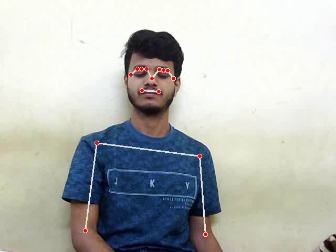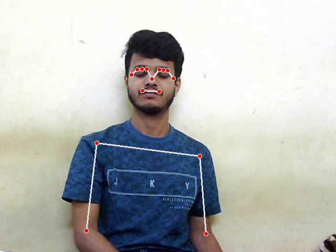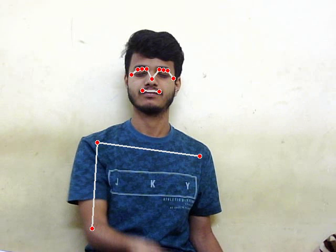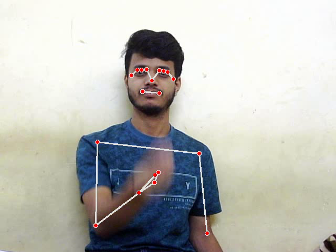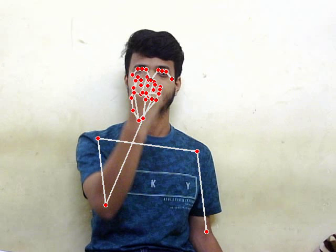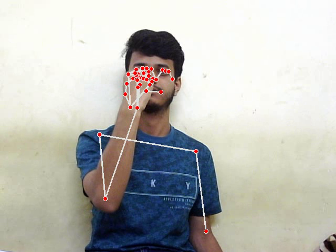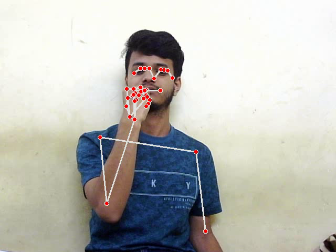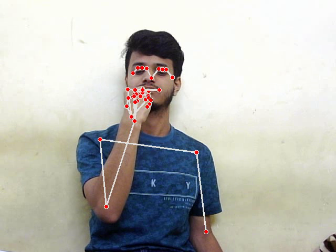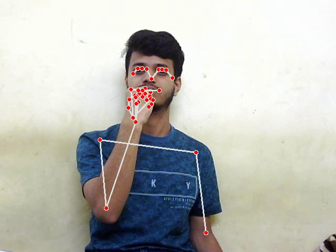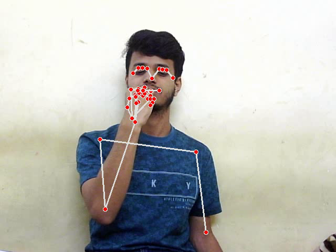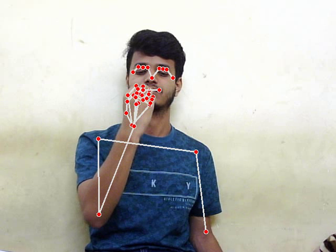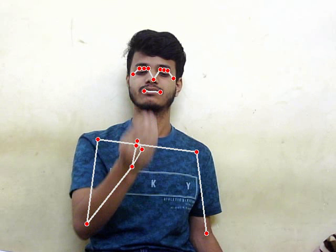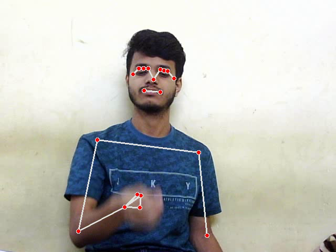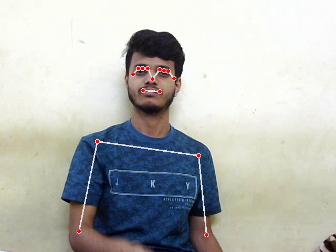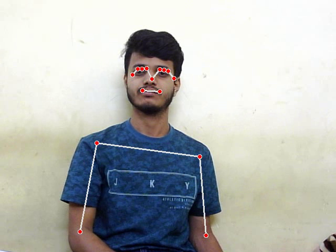eat